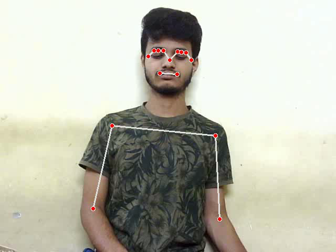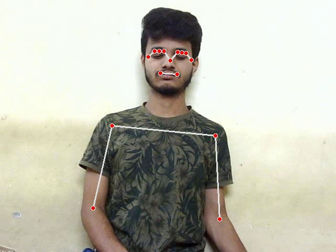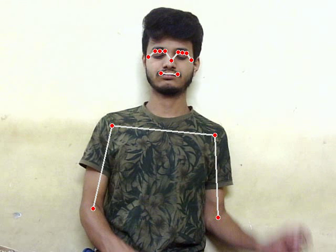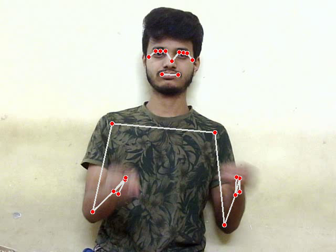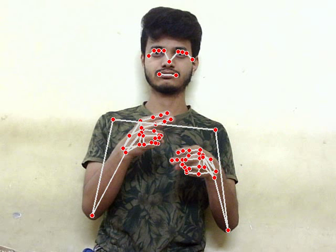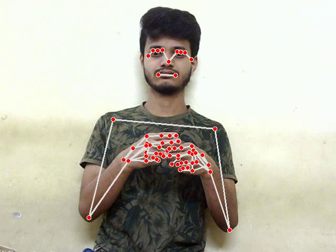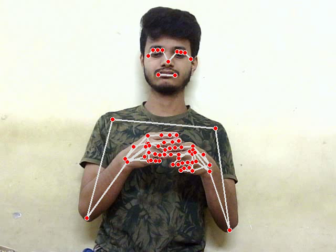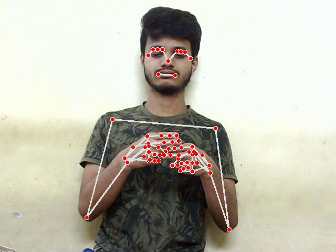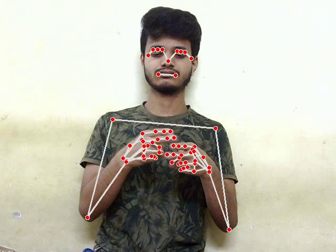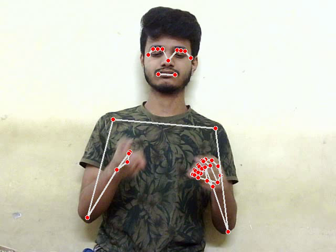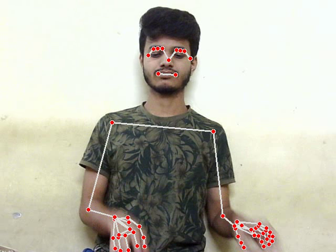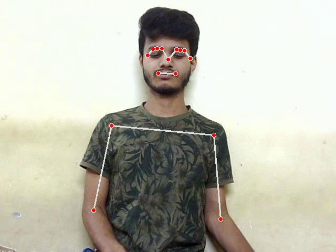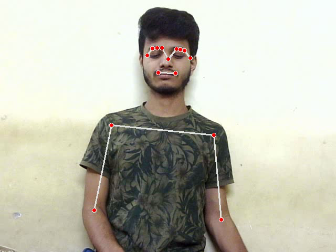name